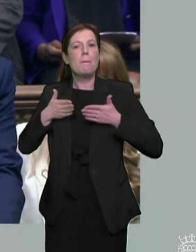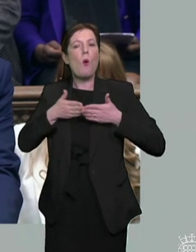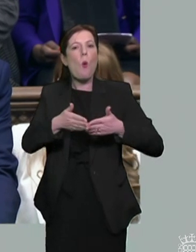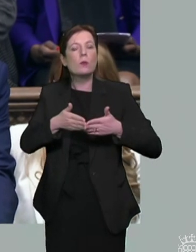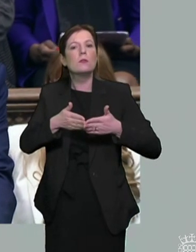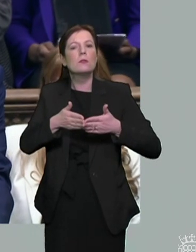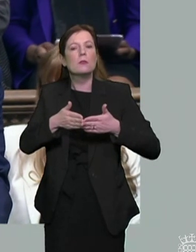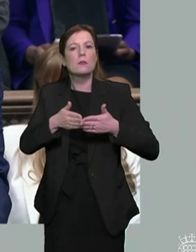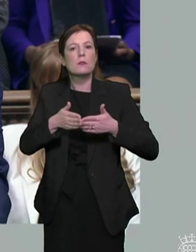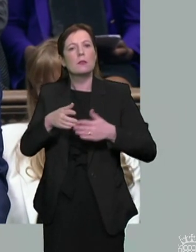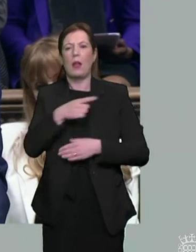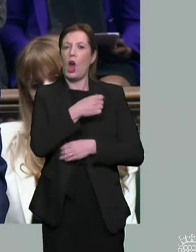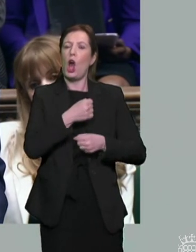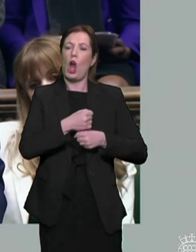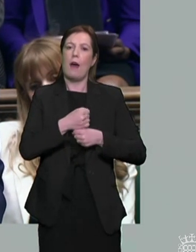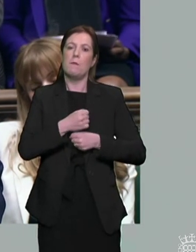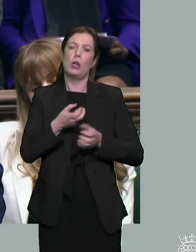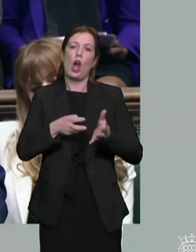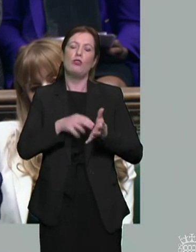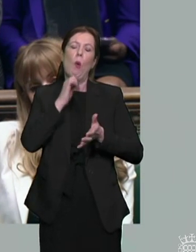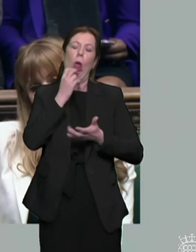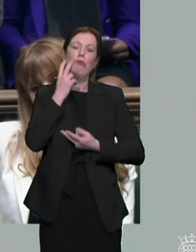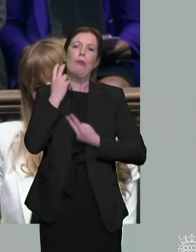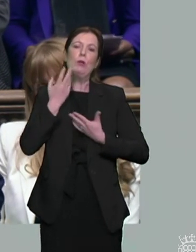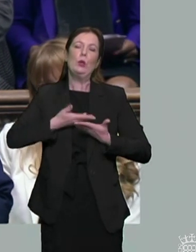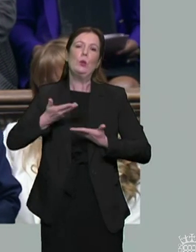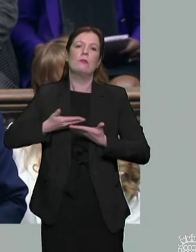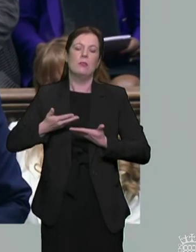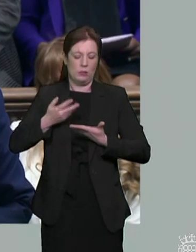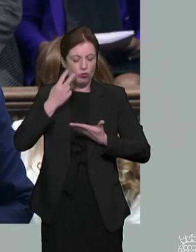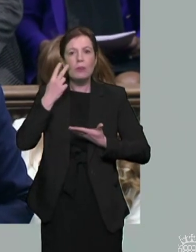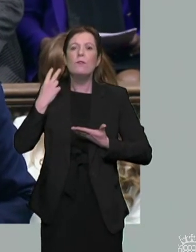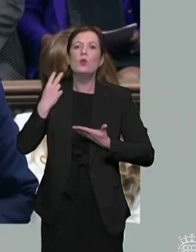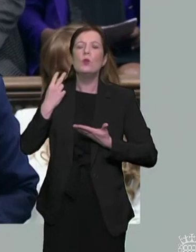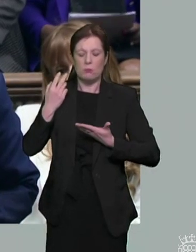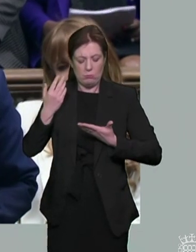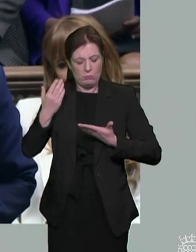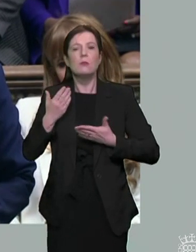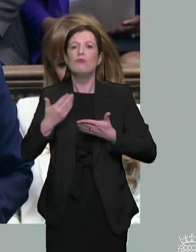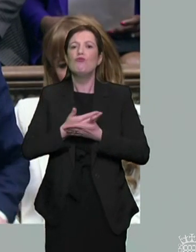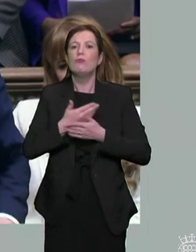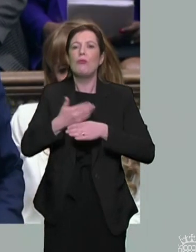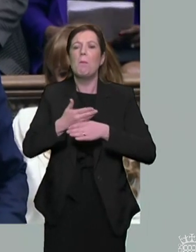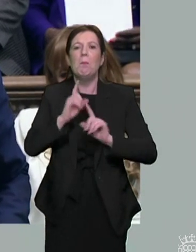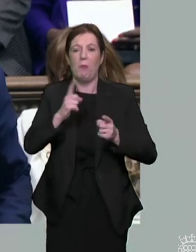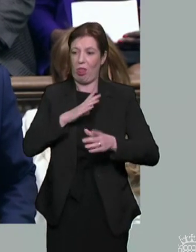The Government are apparently reviewing these contracts, but reviews do not save jobs.